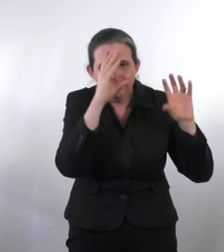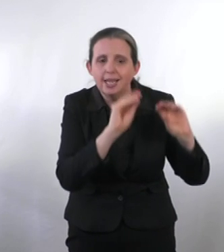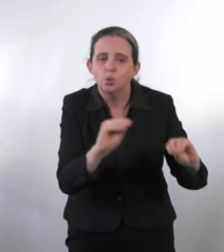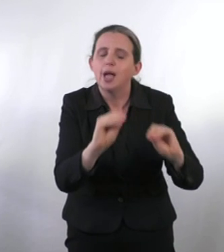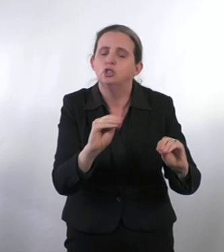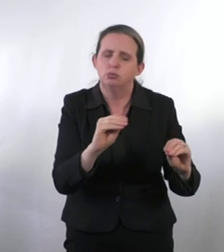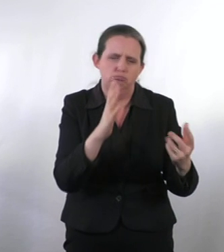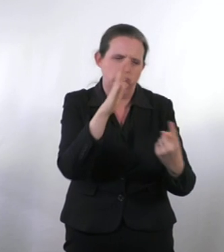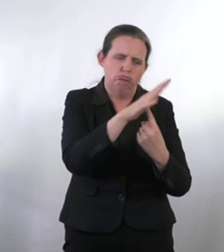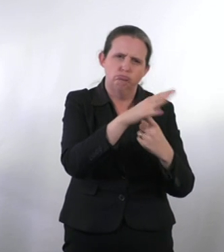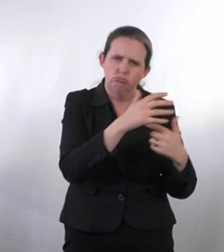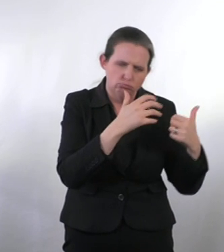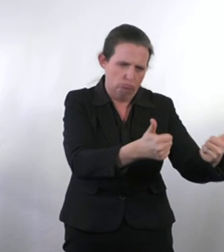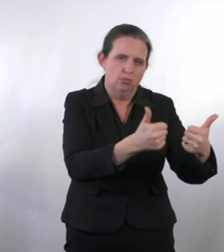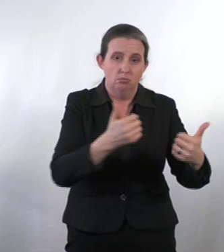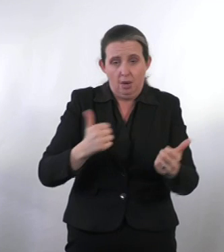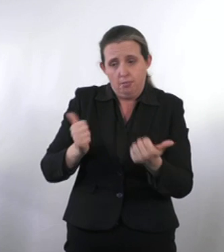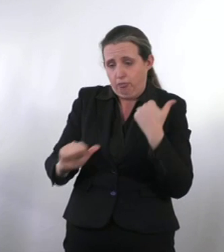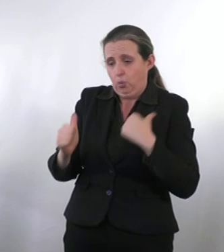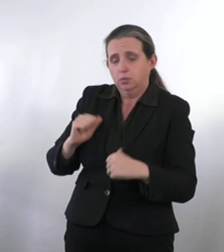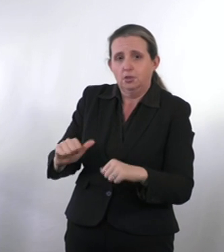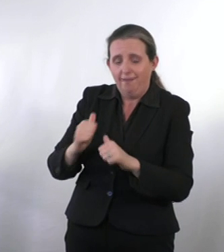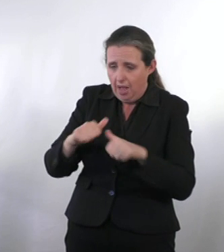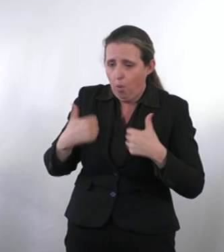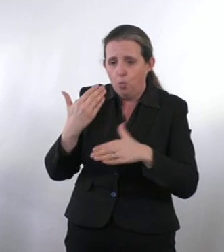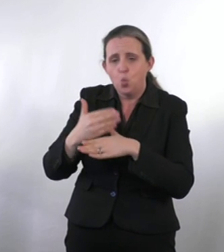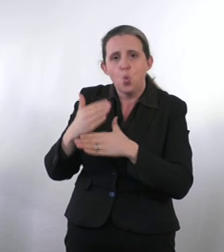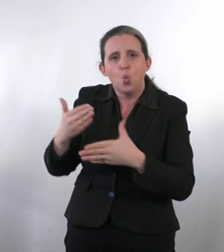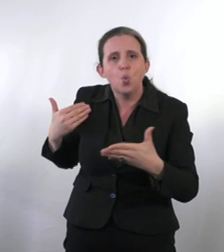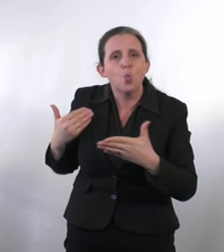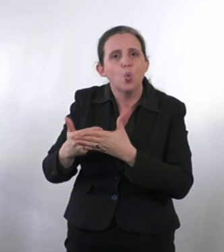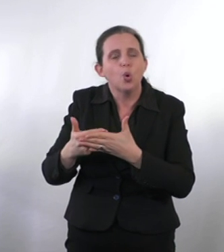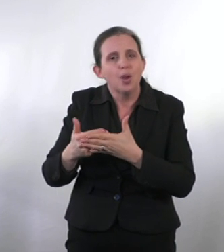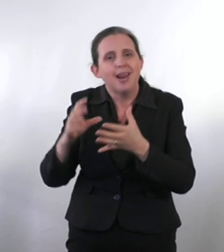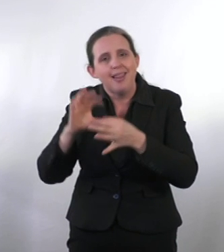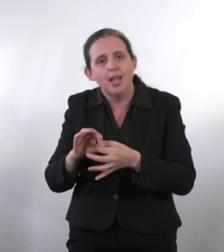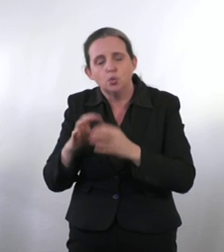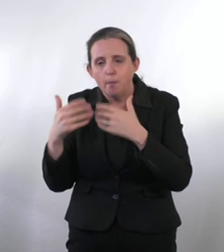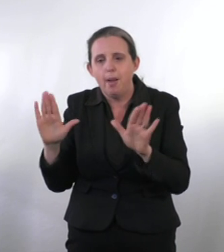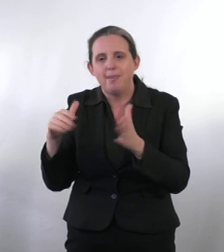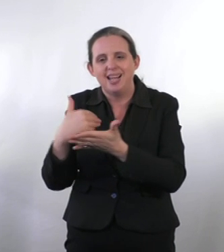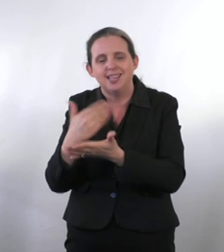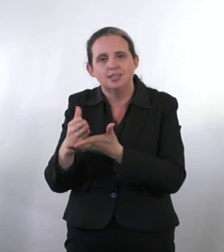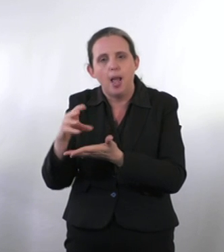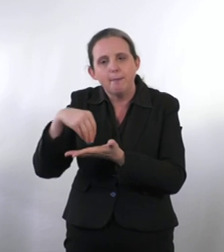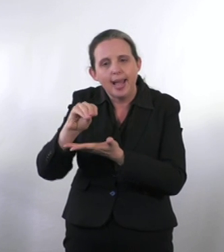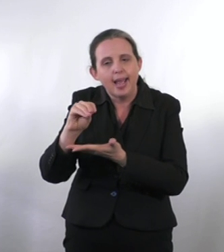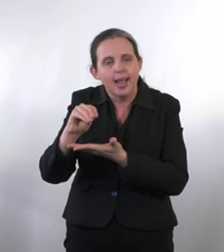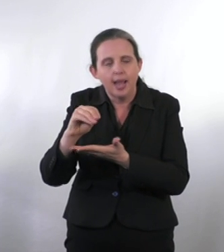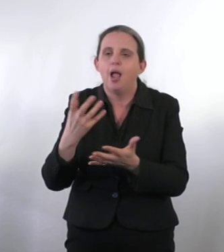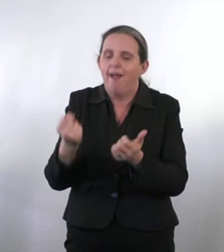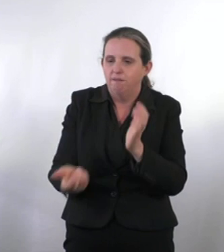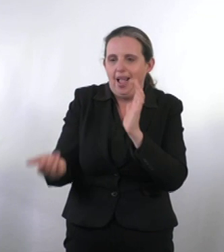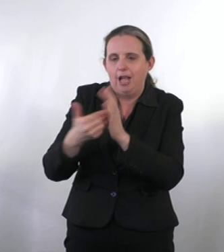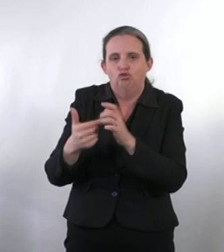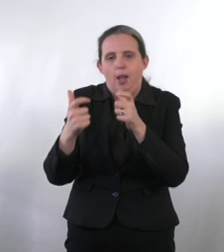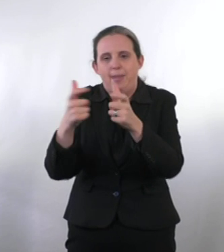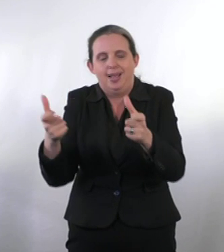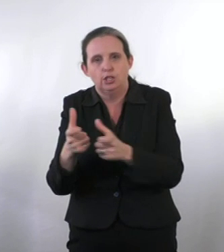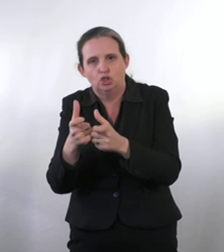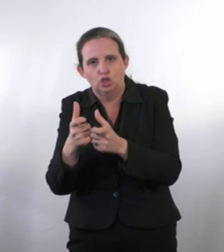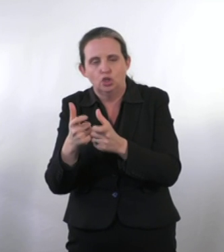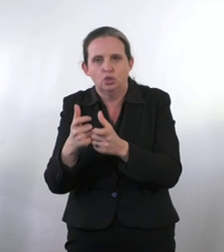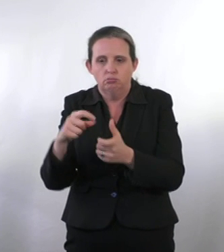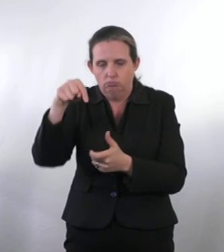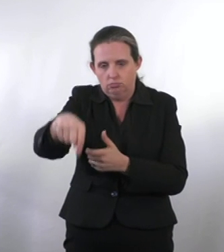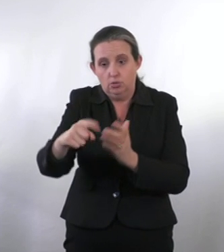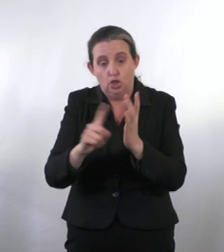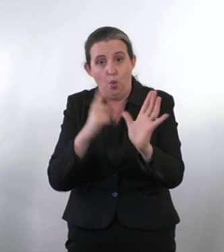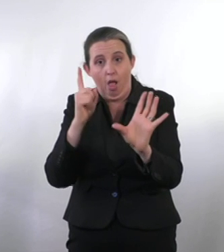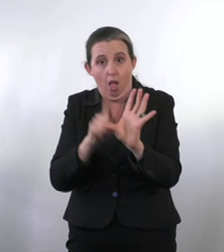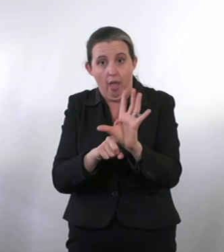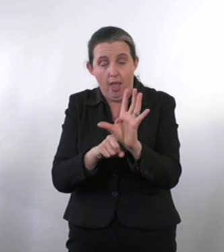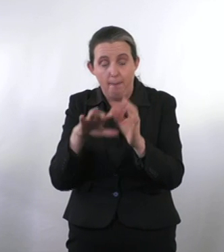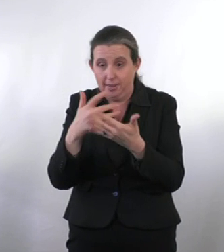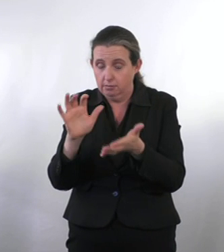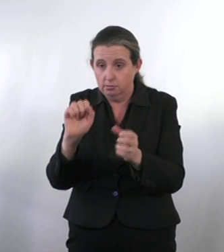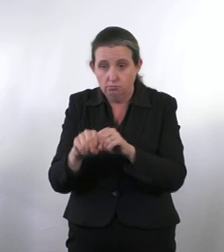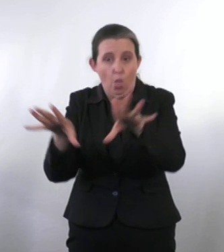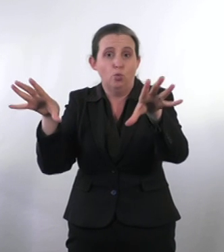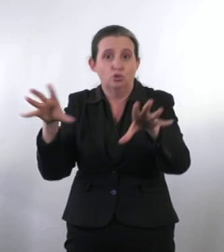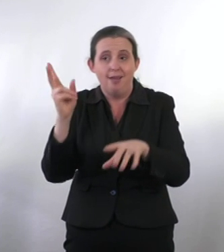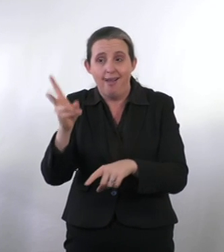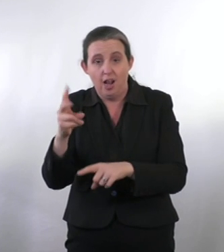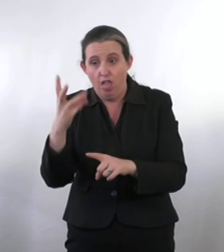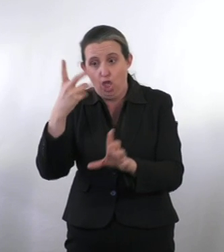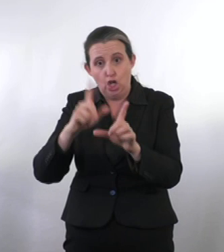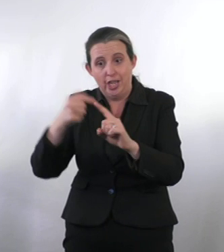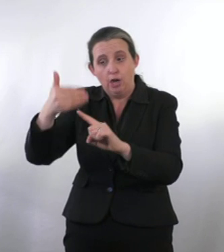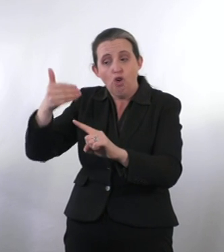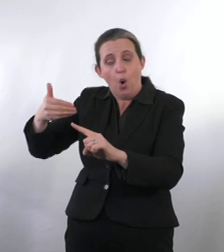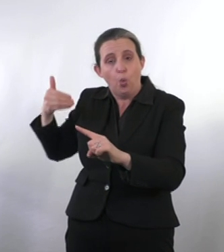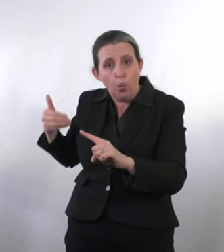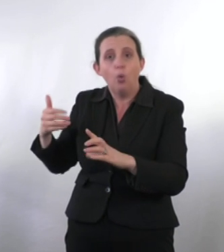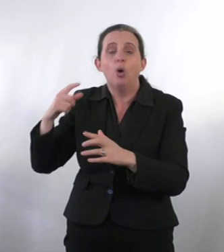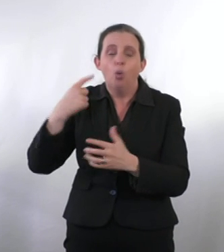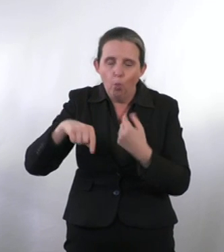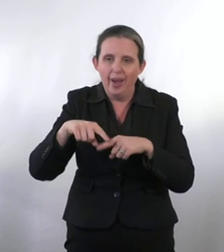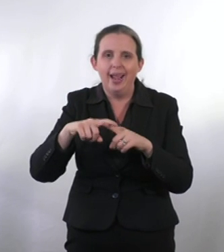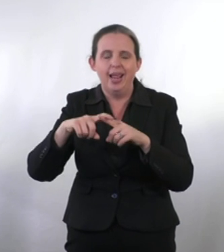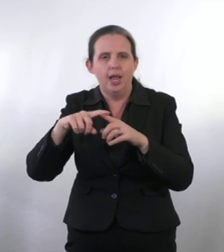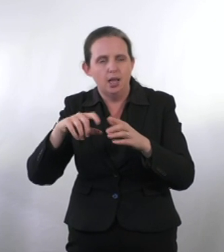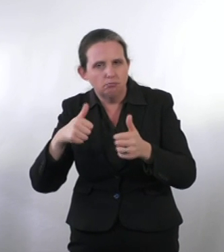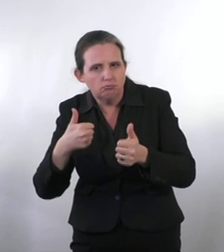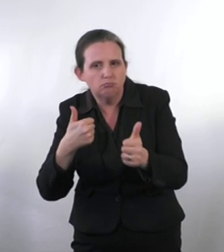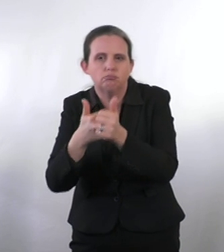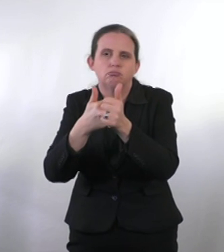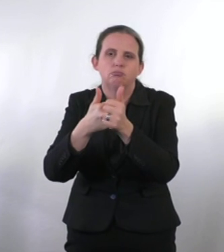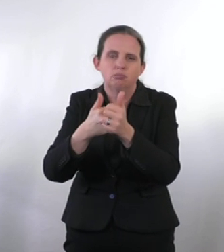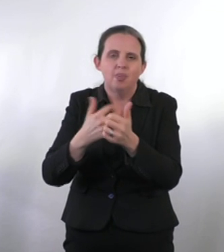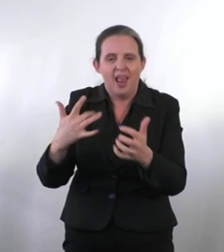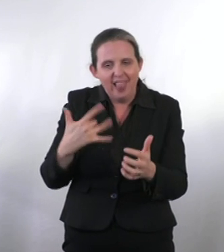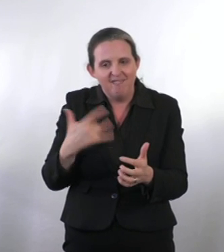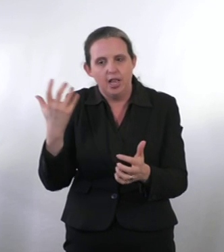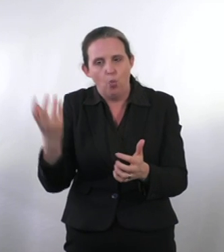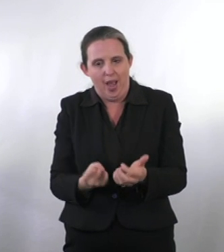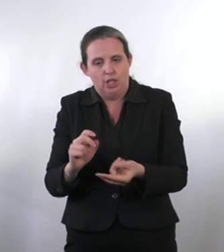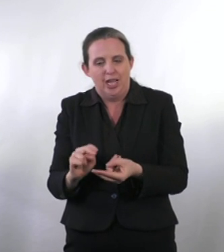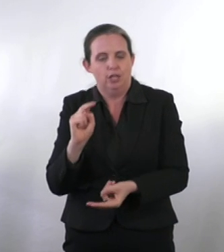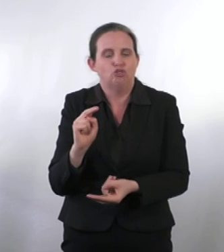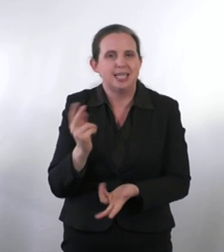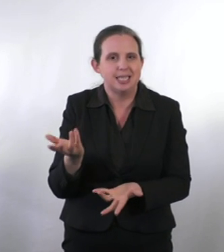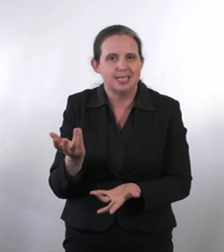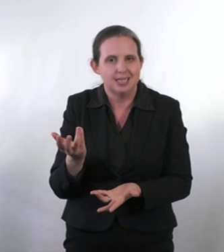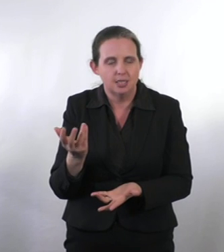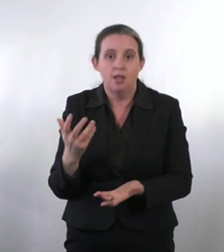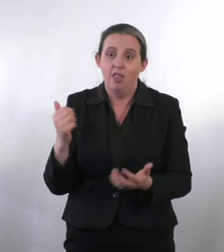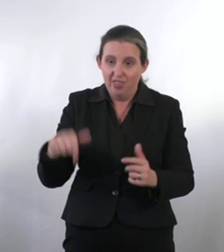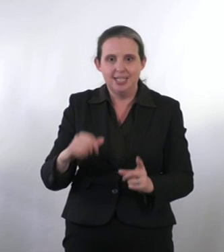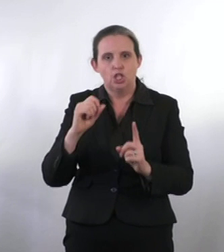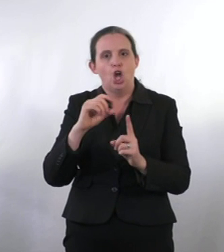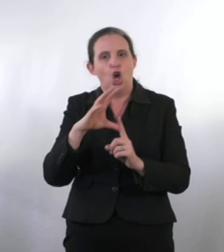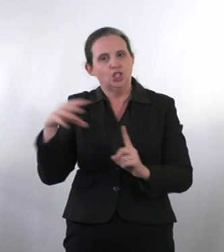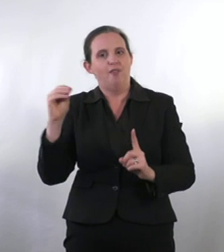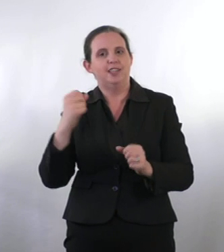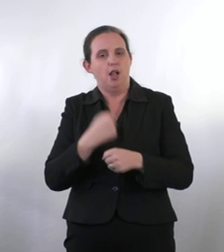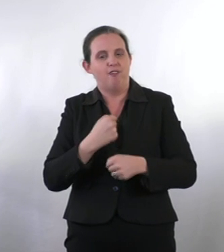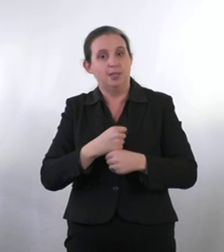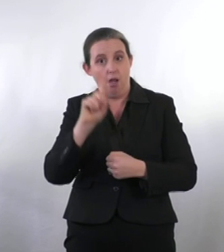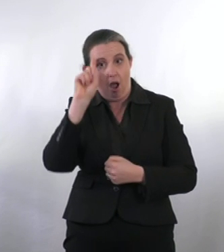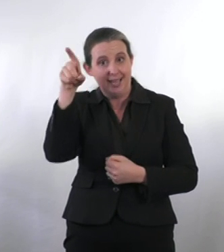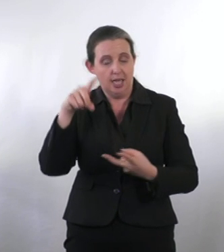I am proud not just of the work we have done to increase public sector pay, with an inflation-busting package in July for the third year running, but of what we are doing to support the record increases in the living wage—delivered by a Conservative Government, invented by a Conservative Government.